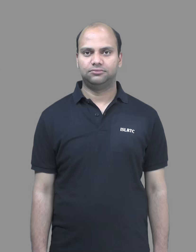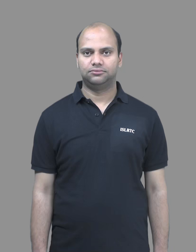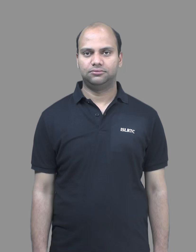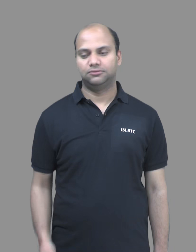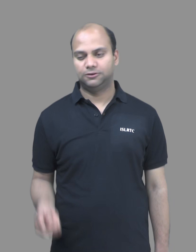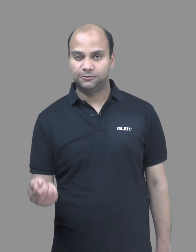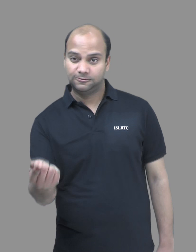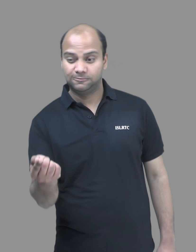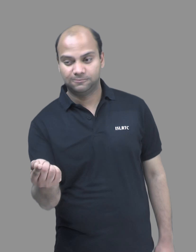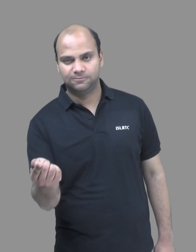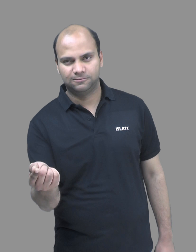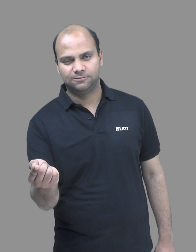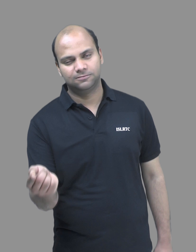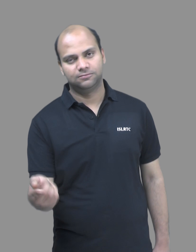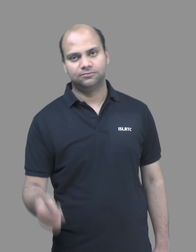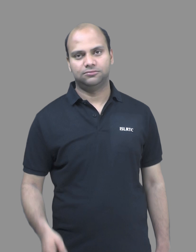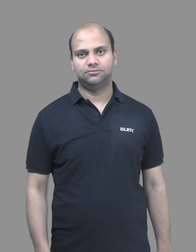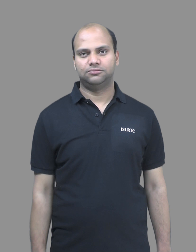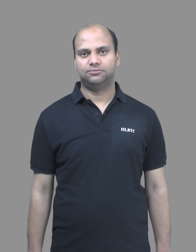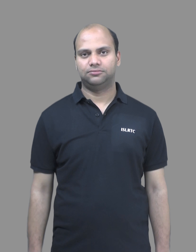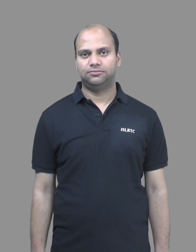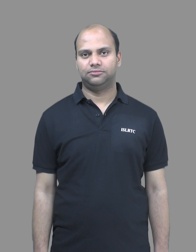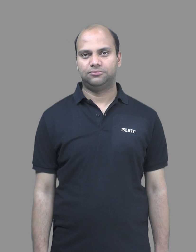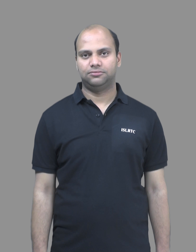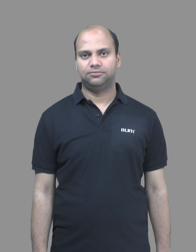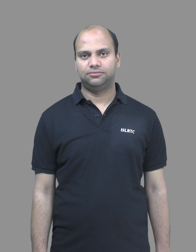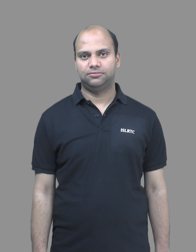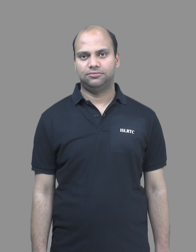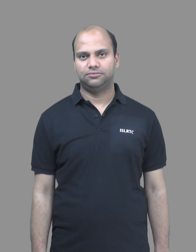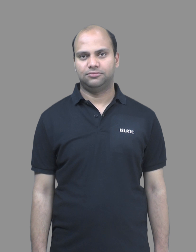Instigate Incite Provoke Spur